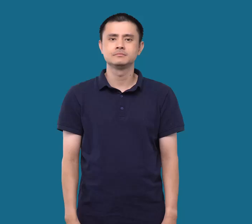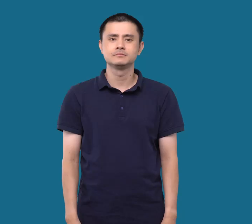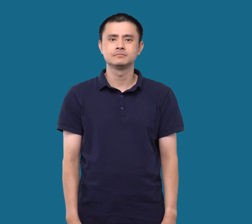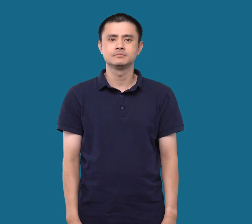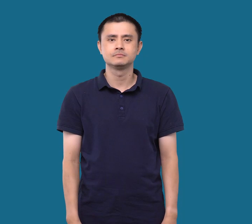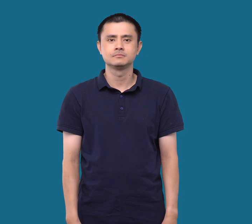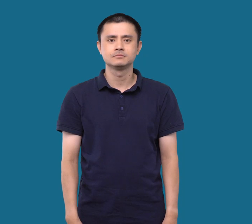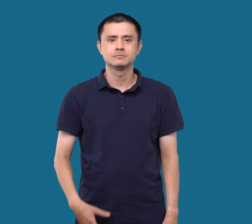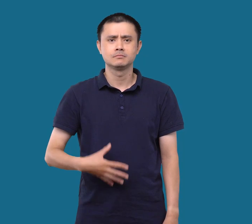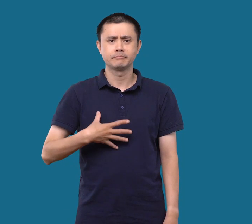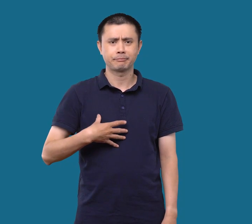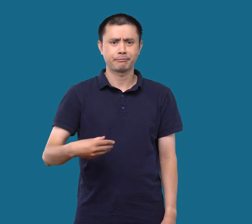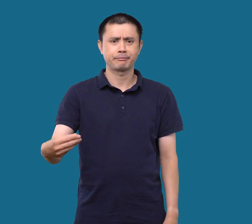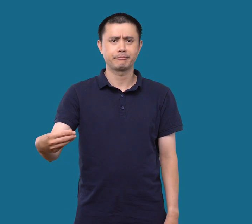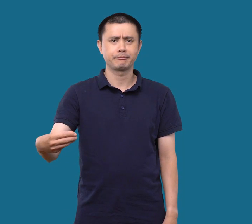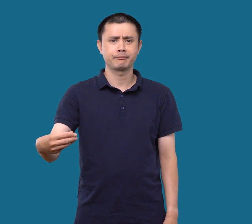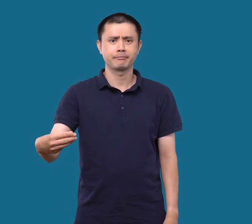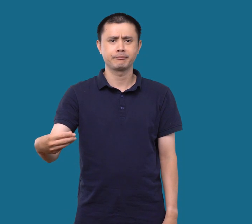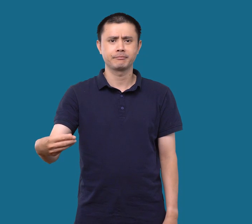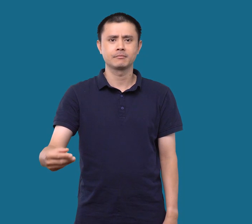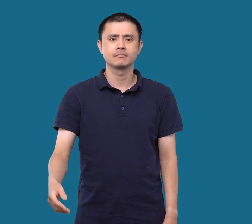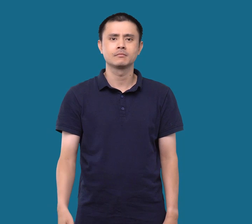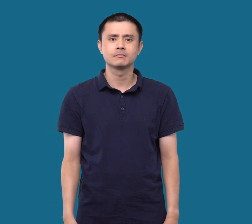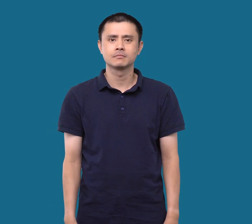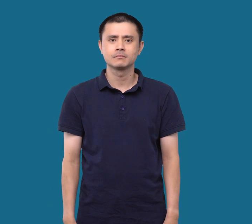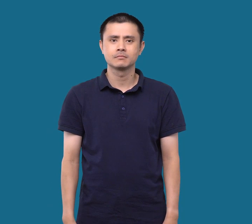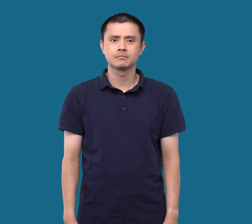lây bệnh